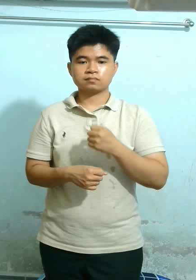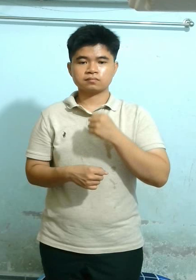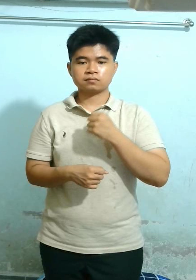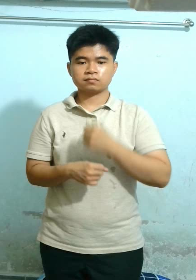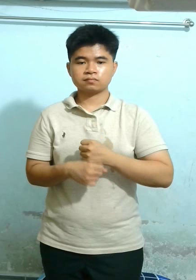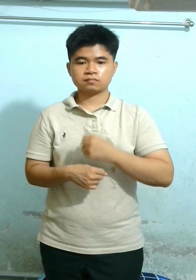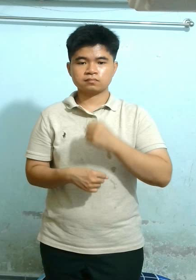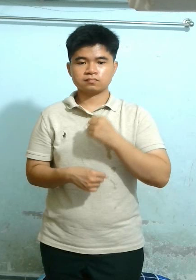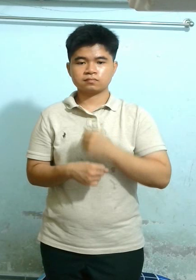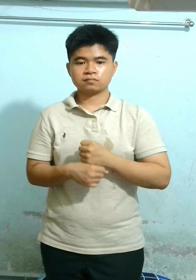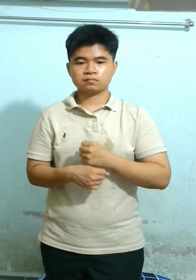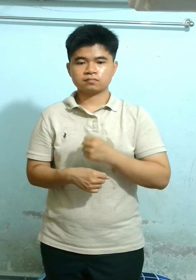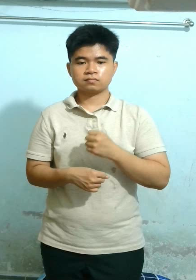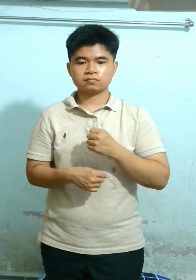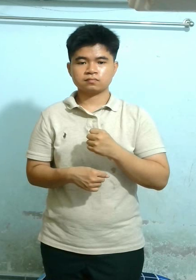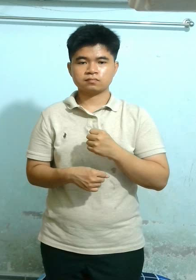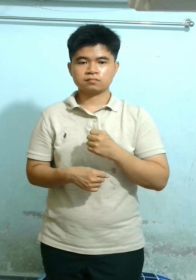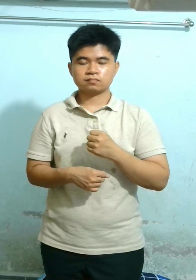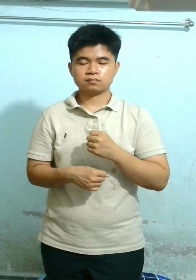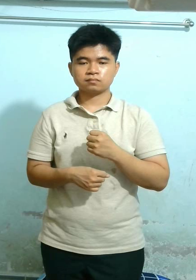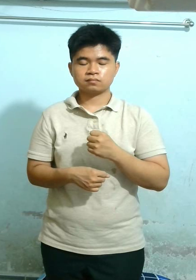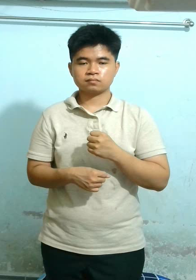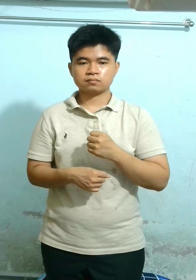cong viec